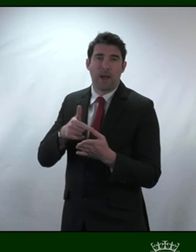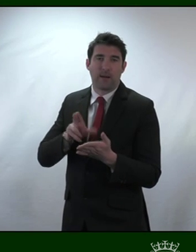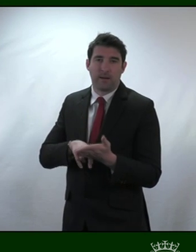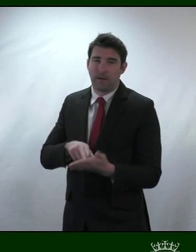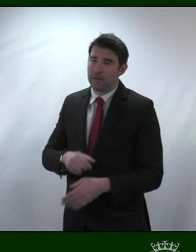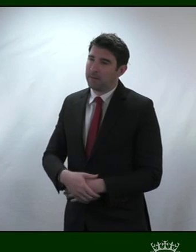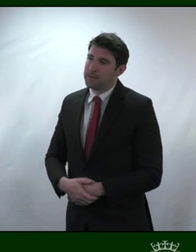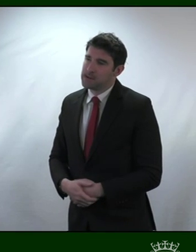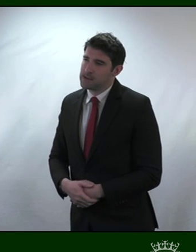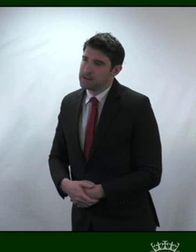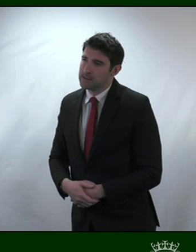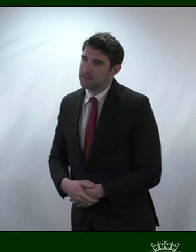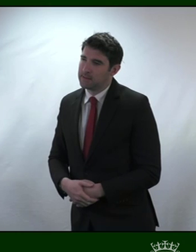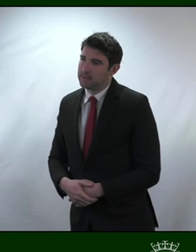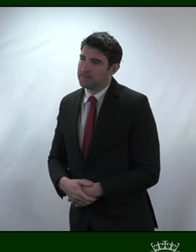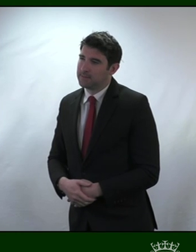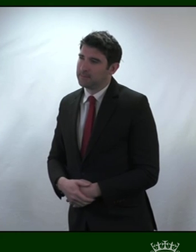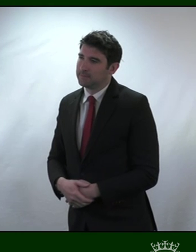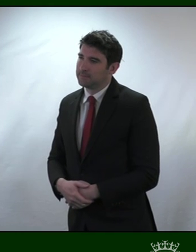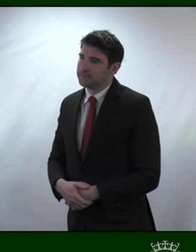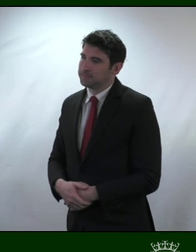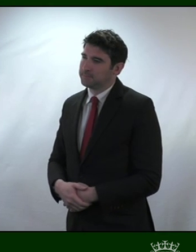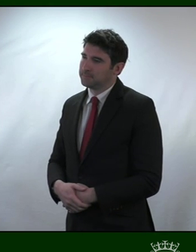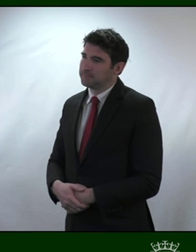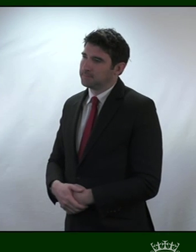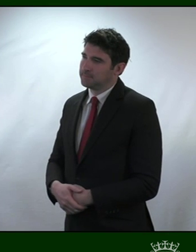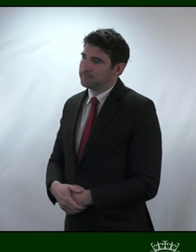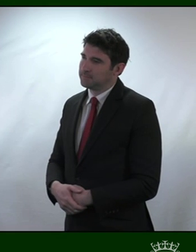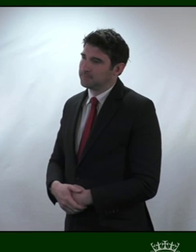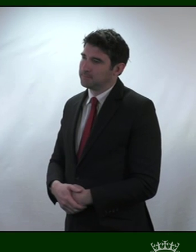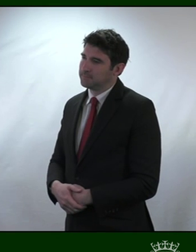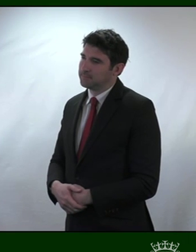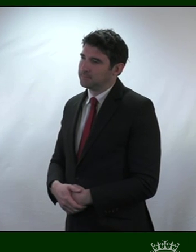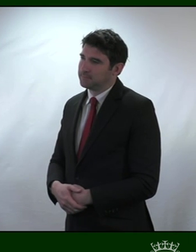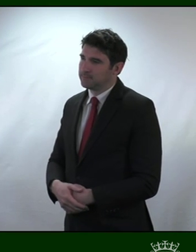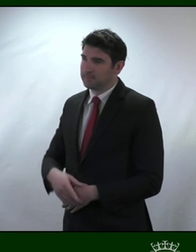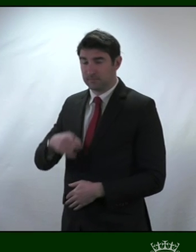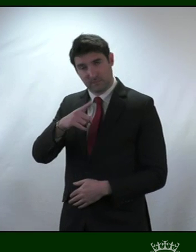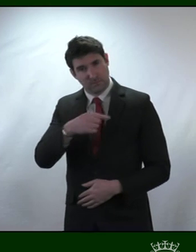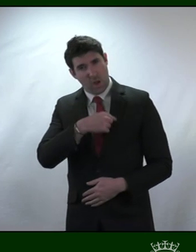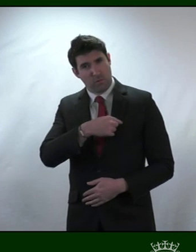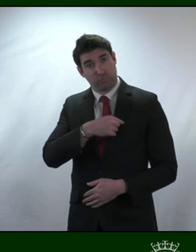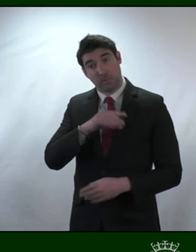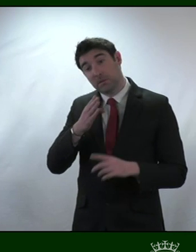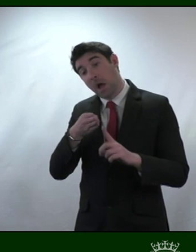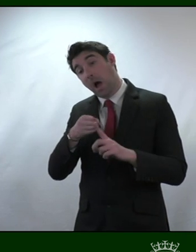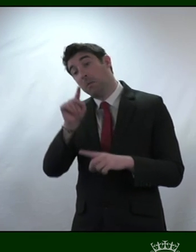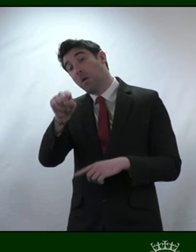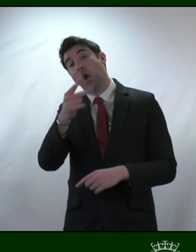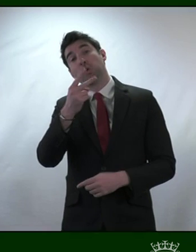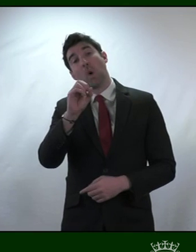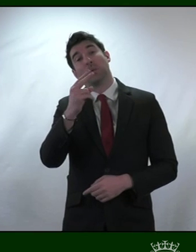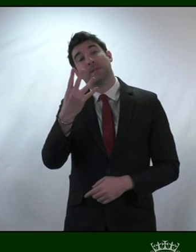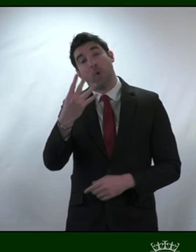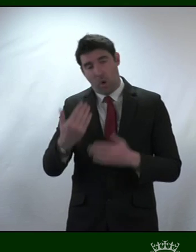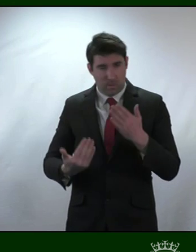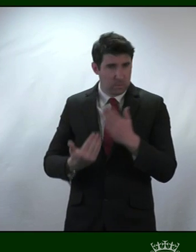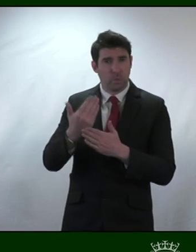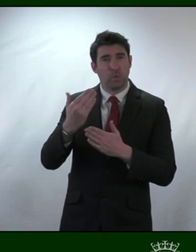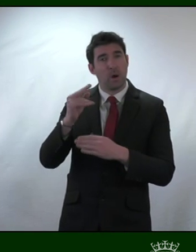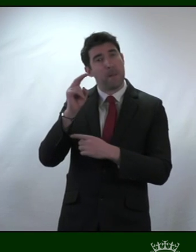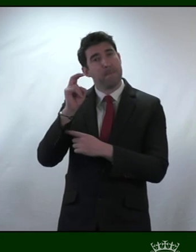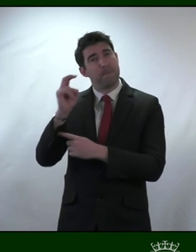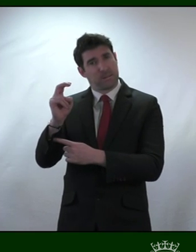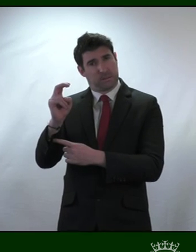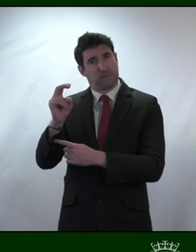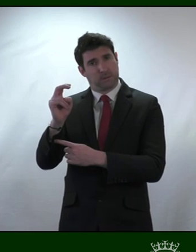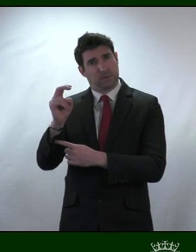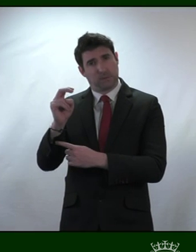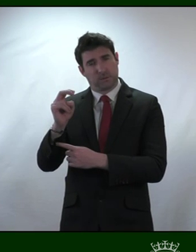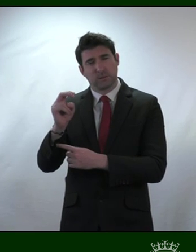The Prime Minister promised to fund 4,000 zero-emission buses by 2024, but the spending review delivers just 800 such buses.